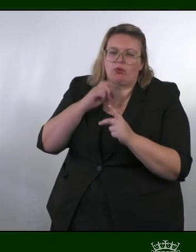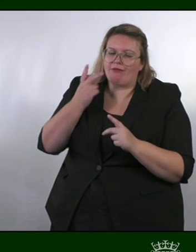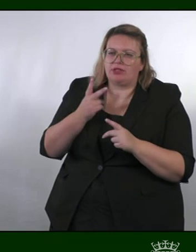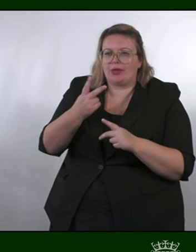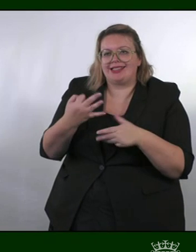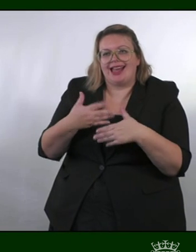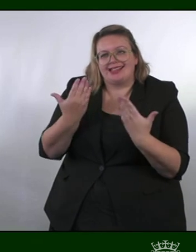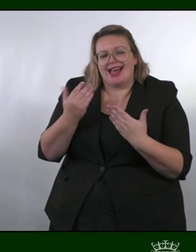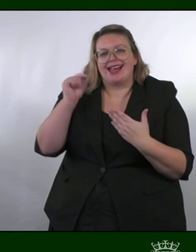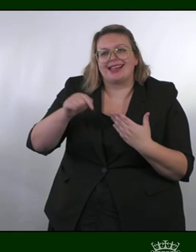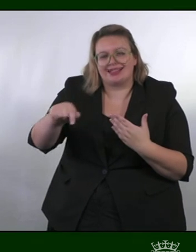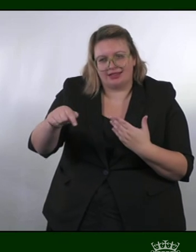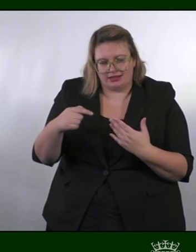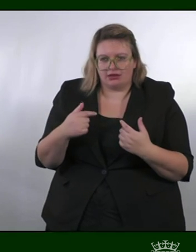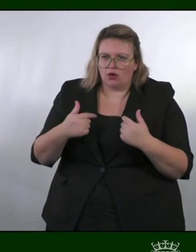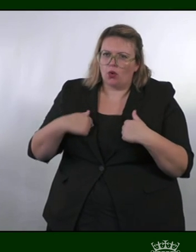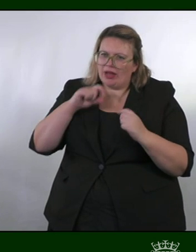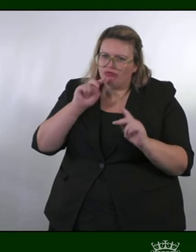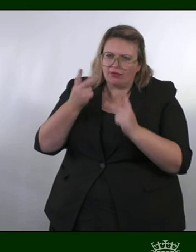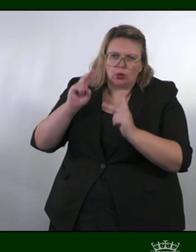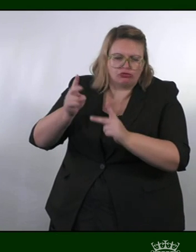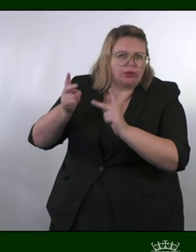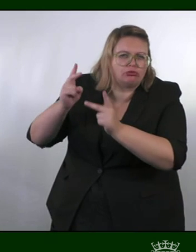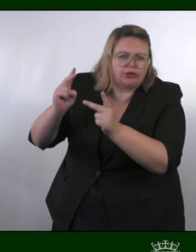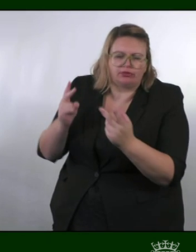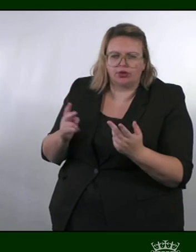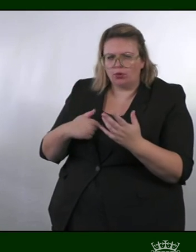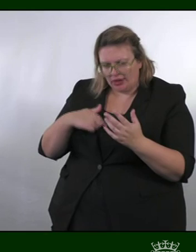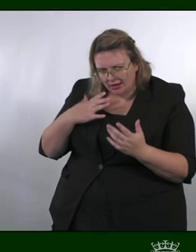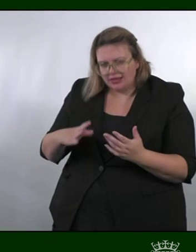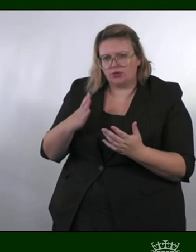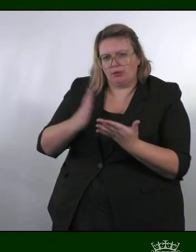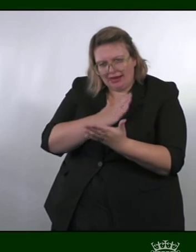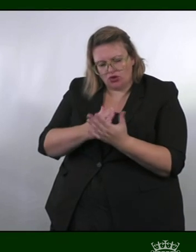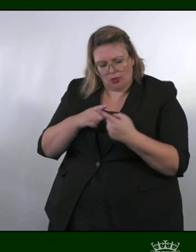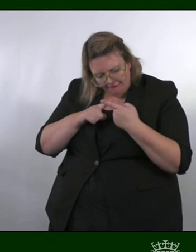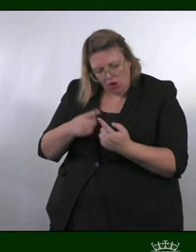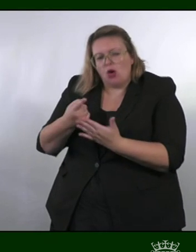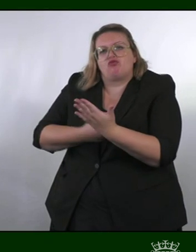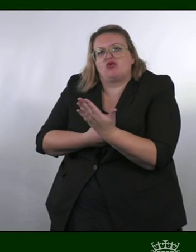and learned Member for Holborn and St Pancras , are reviewed every 28 days. The way to get through this is exactly as my hon.